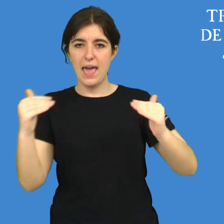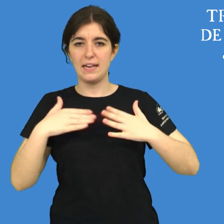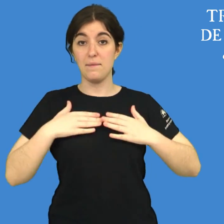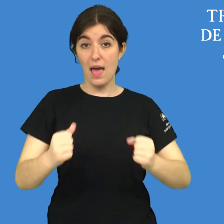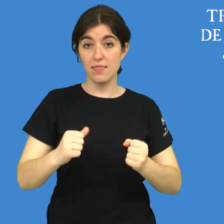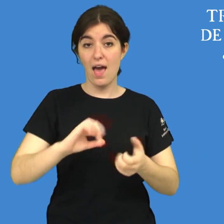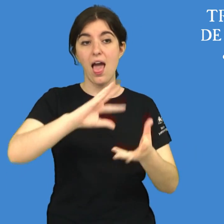sano